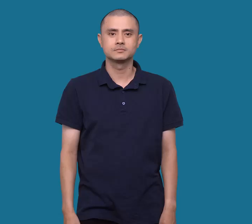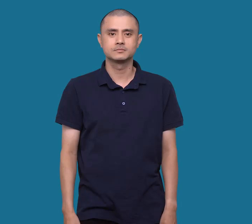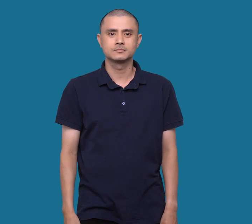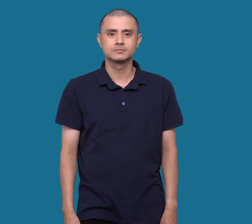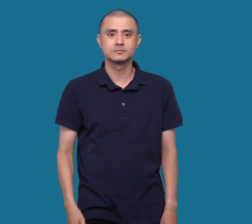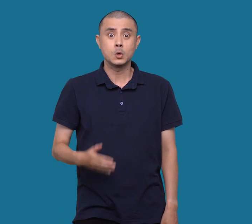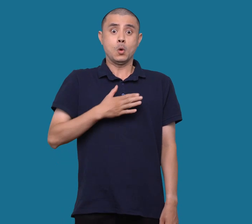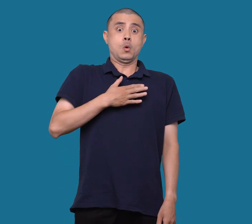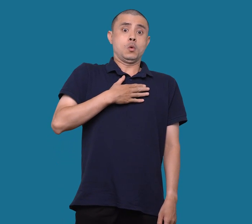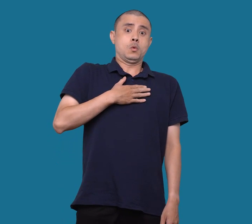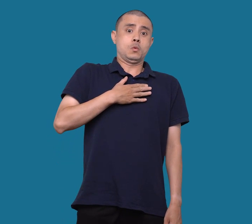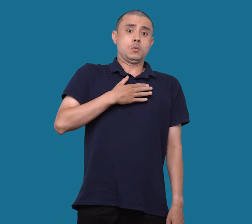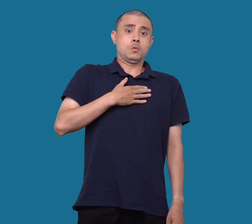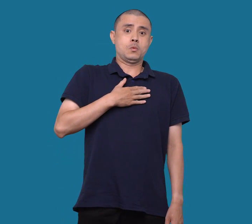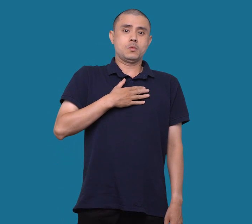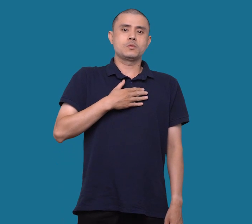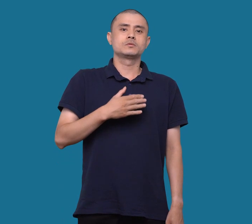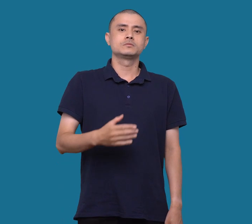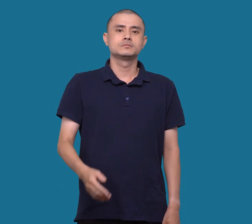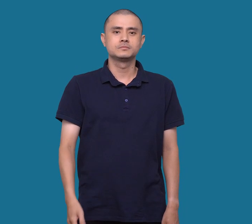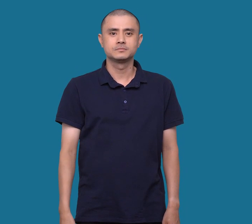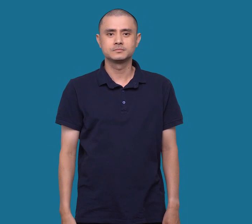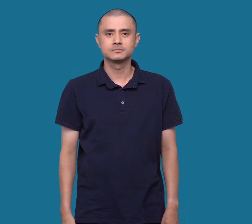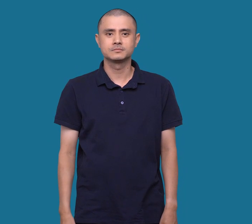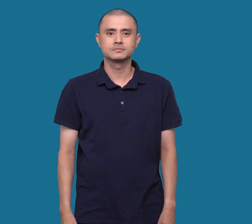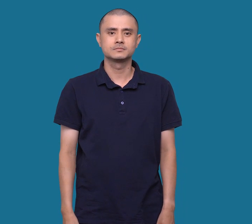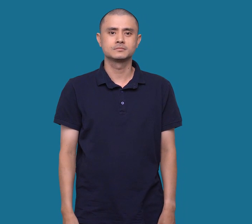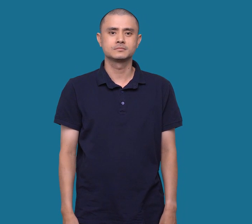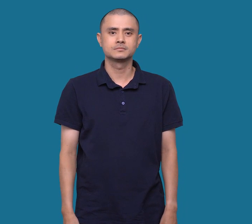hú vía